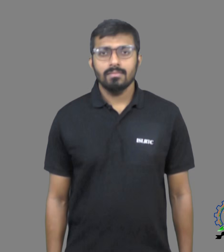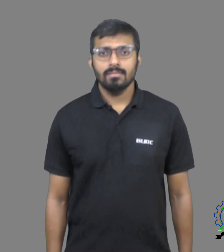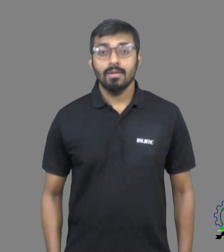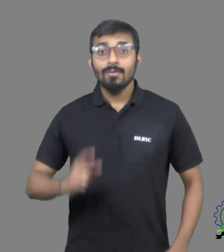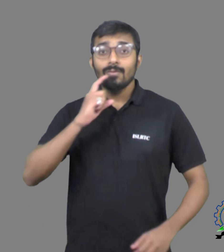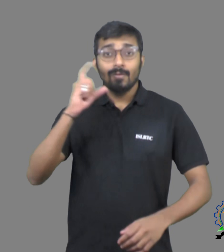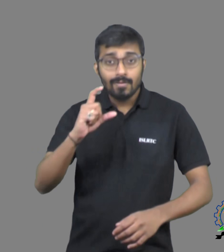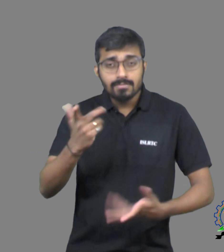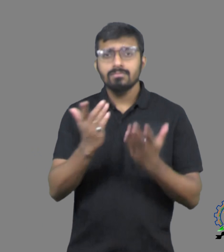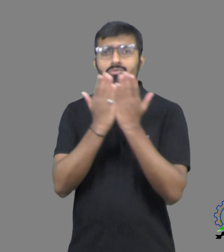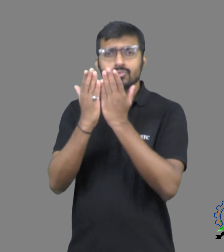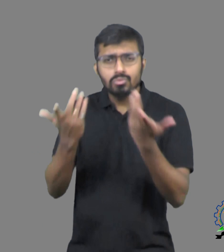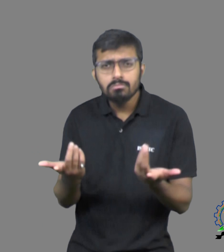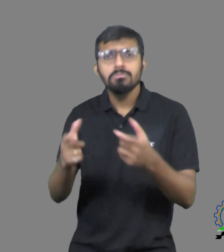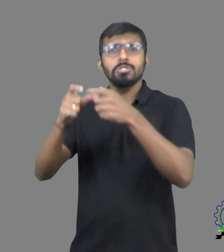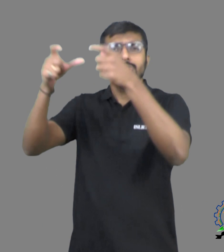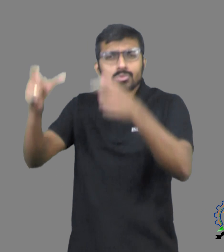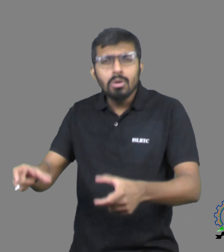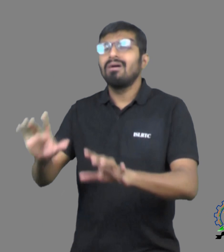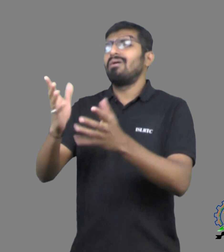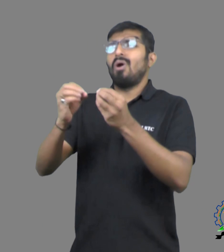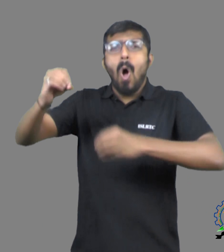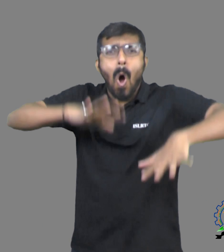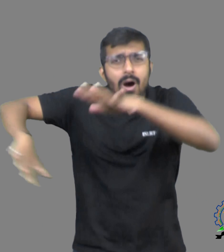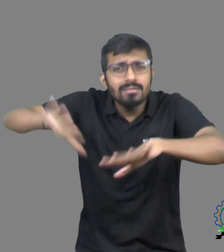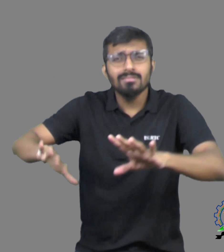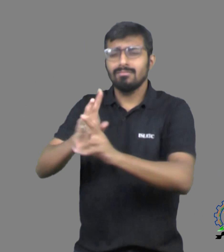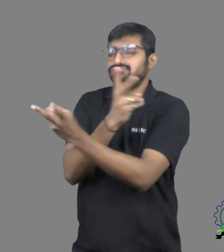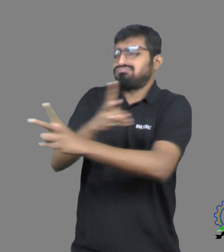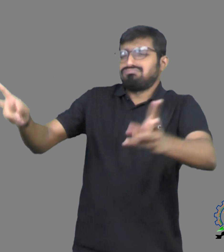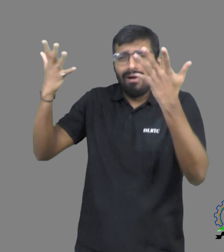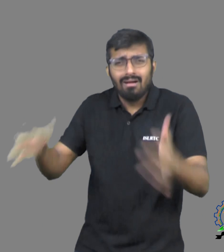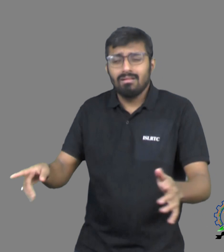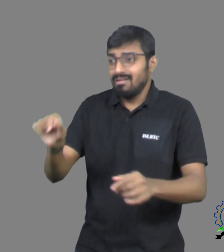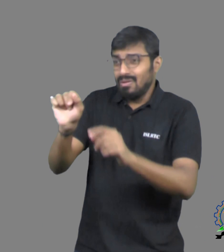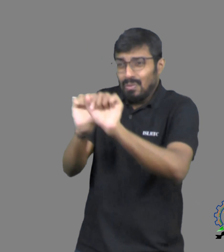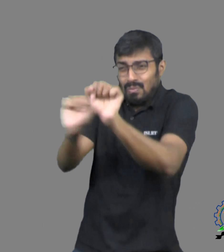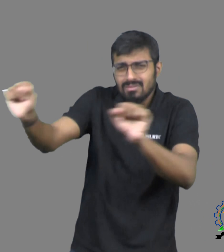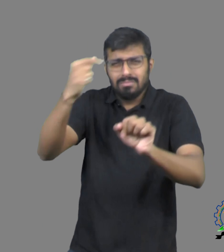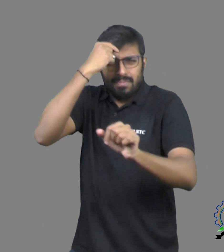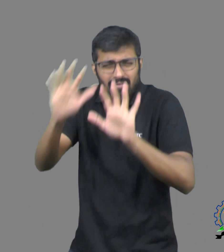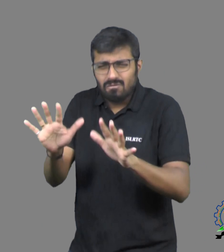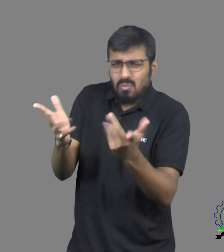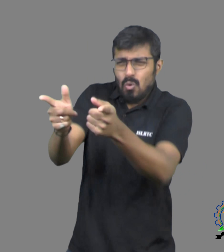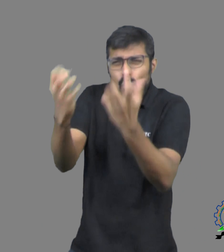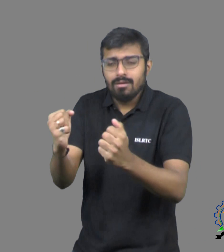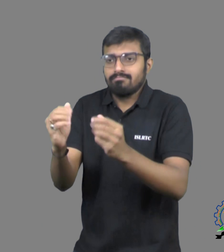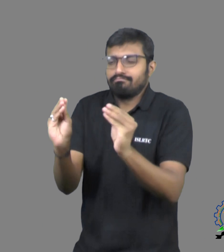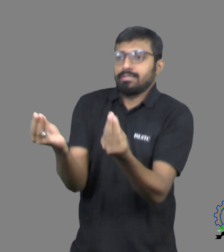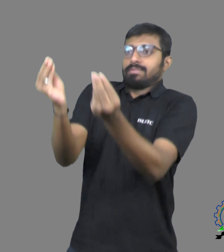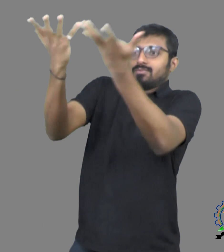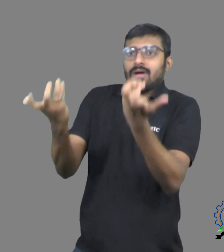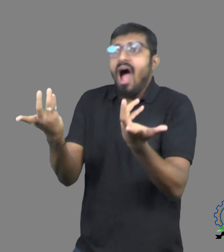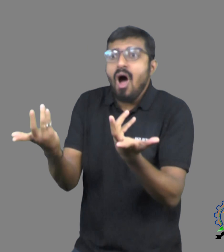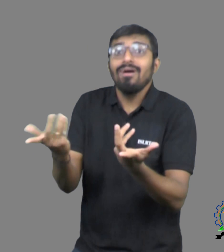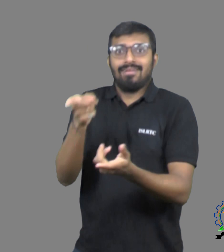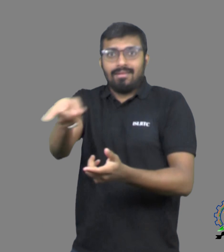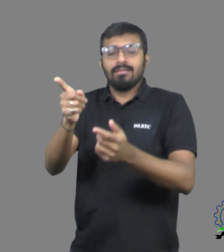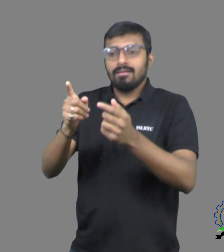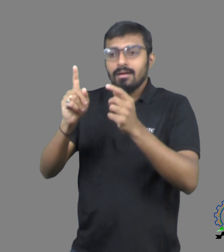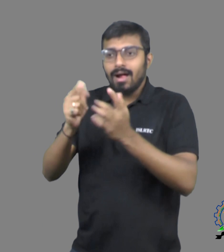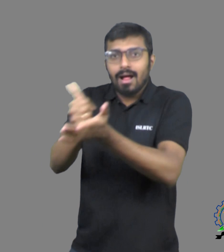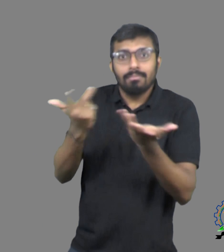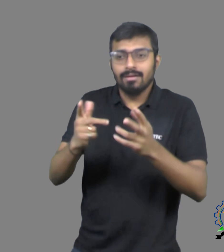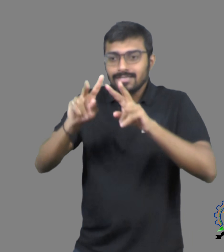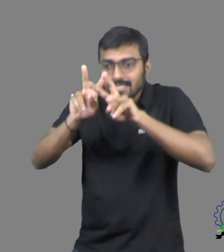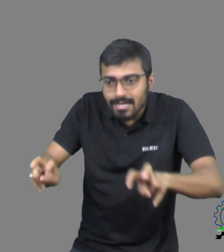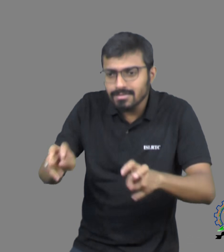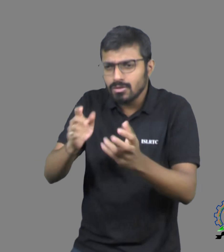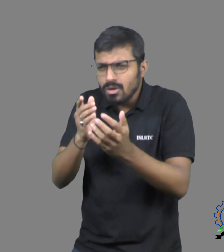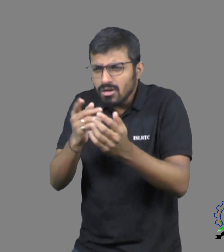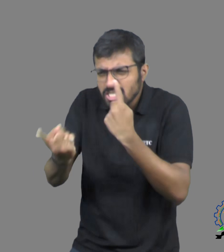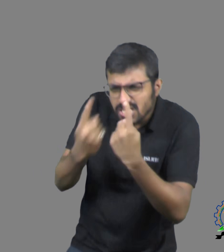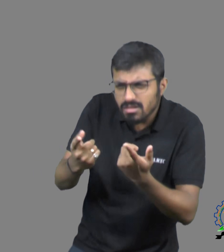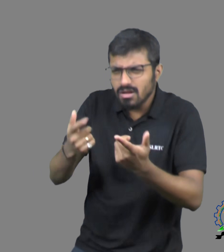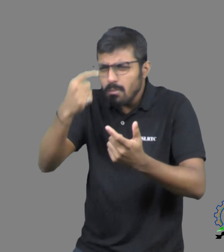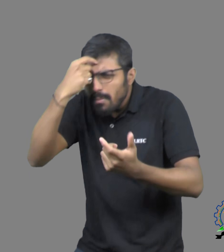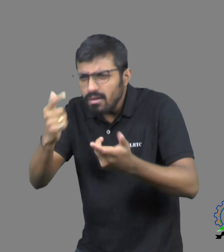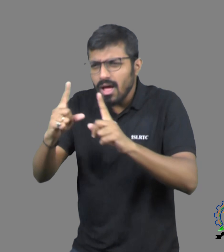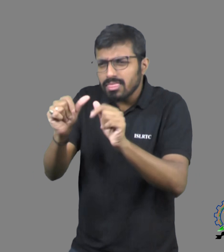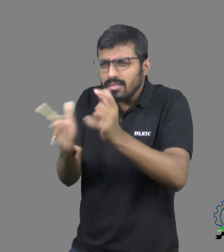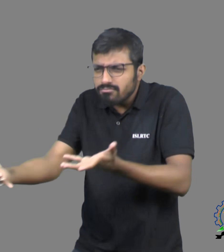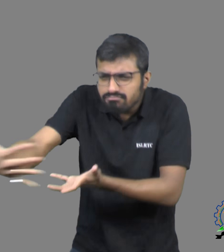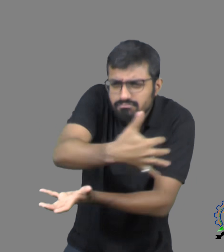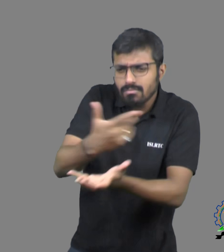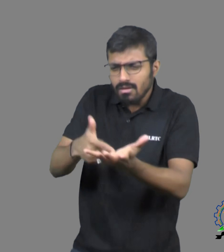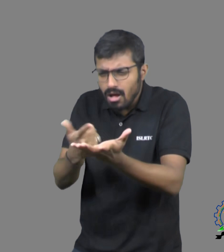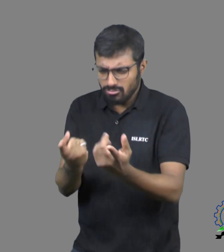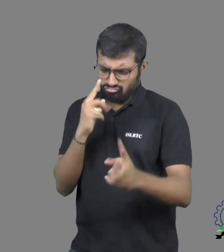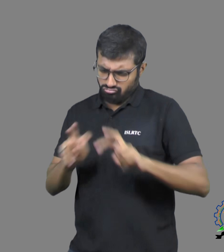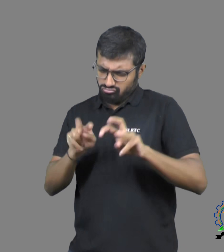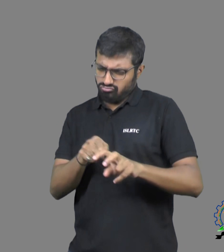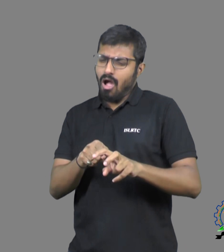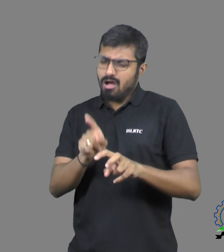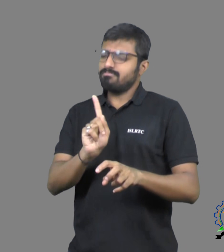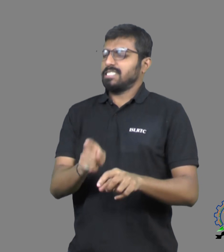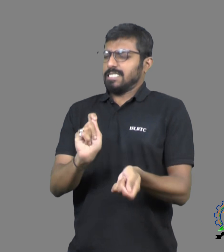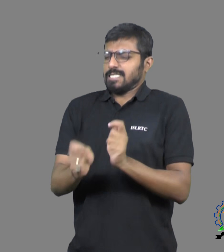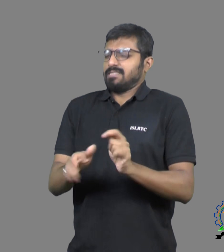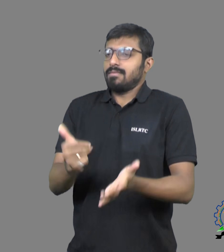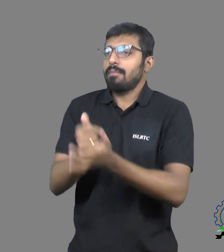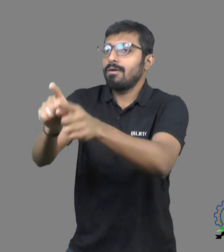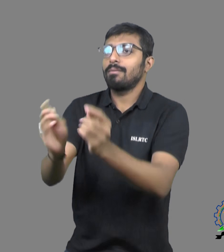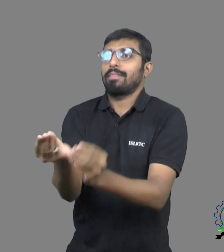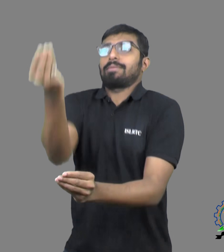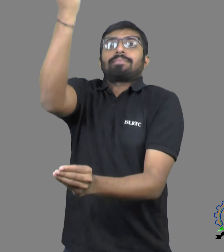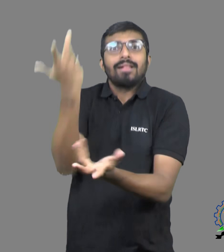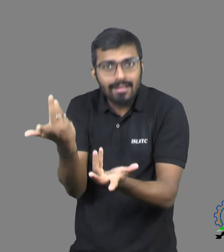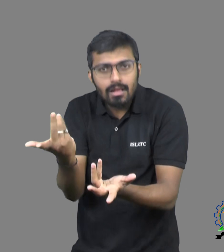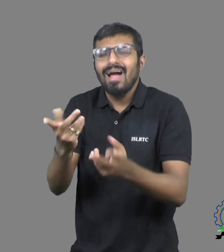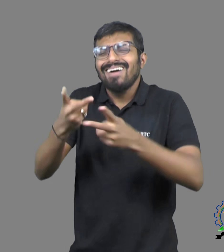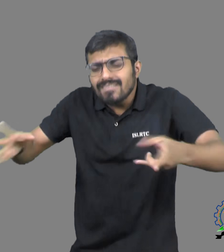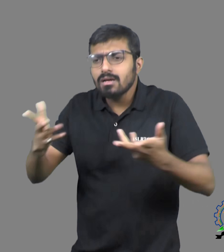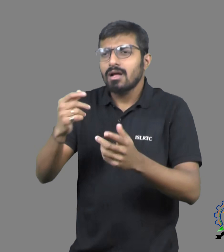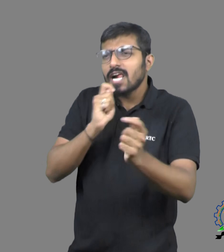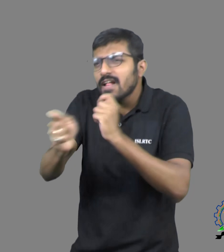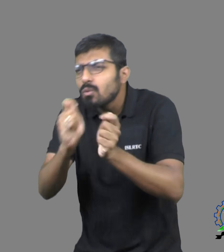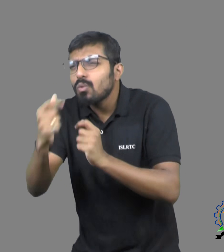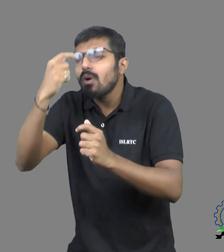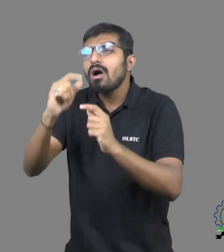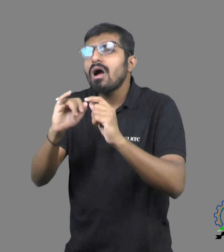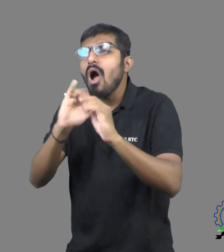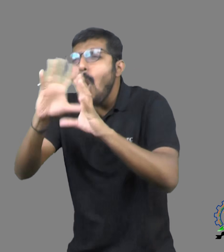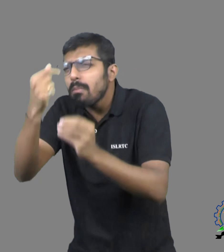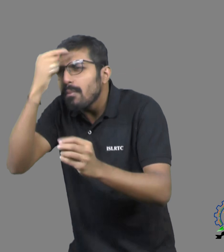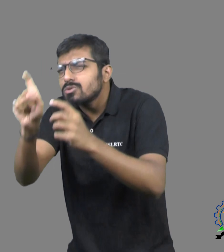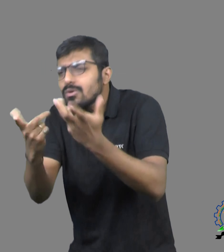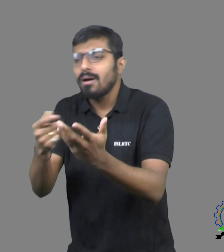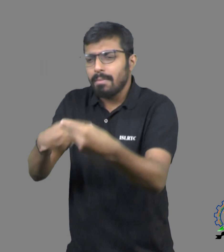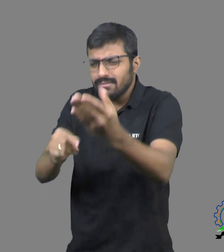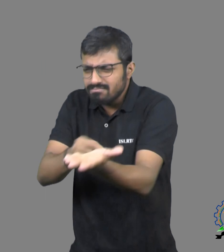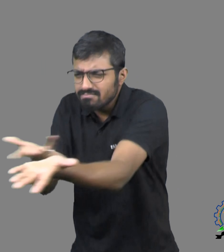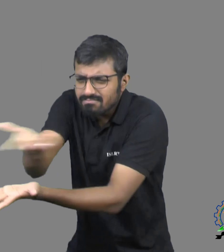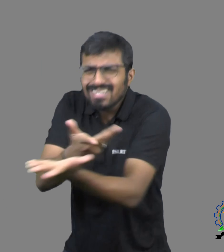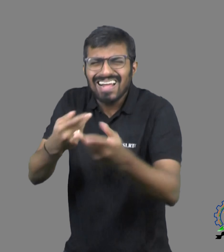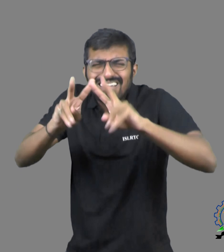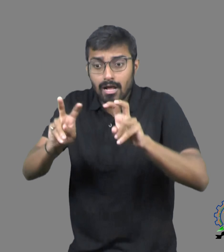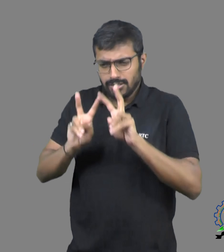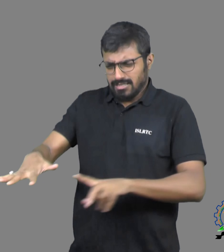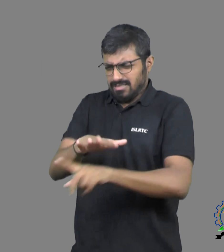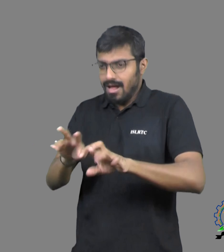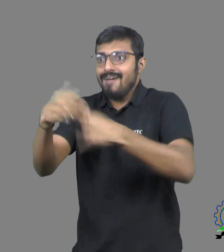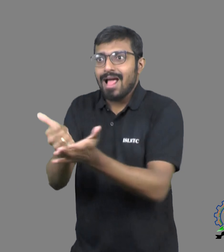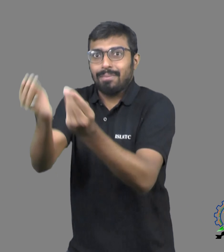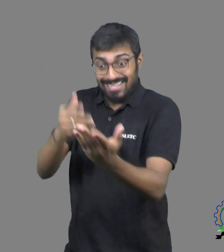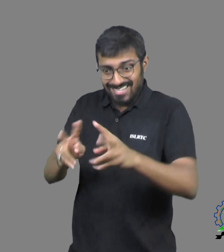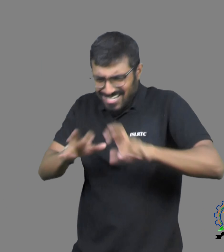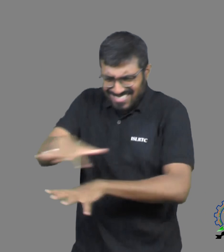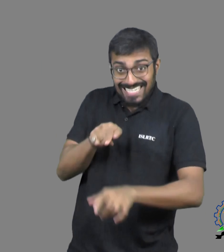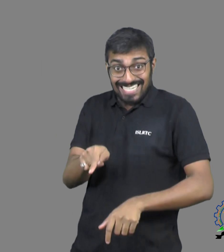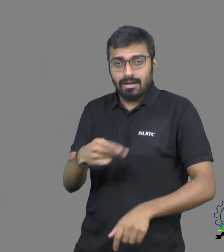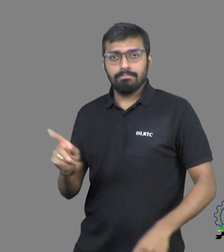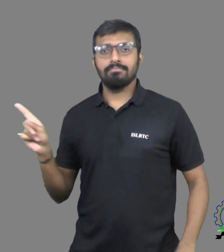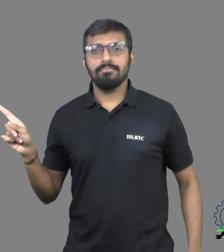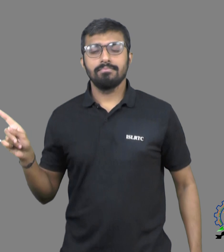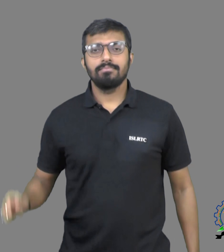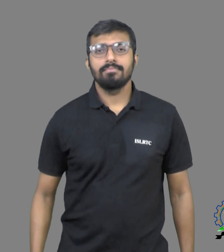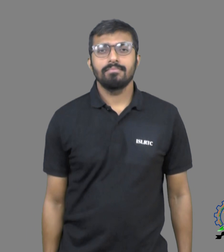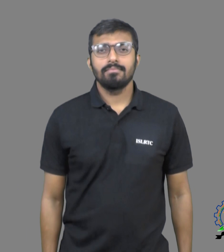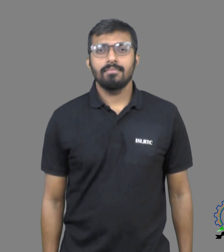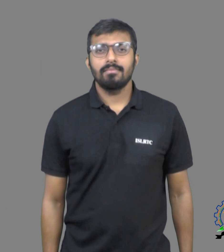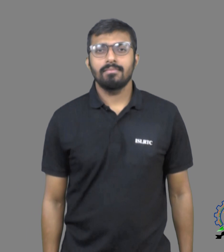Action research